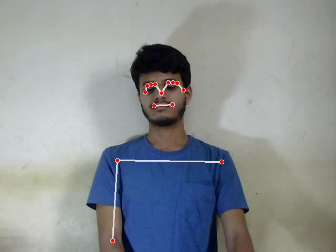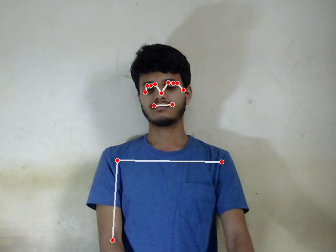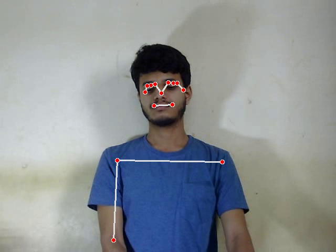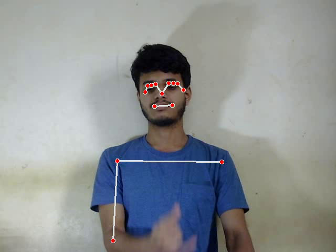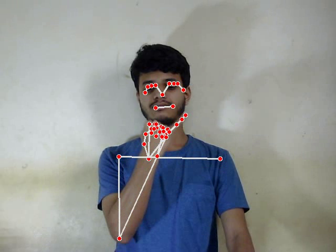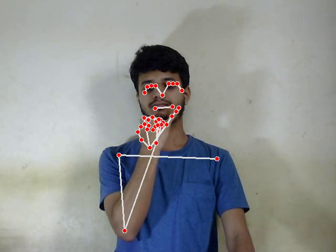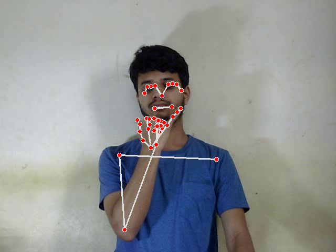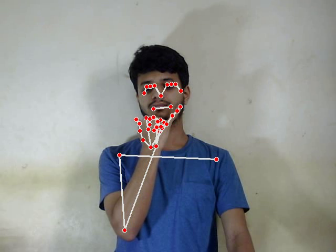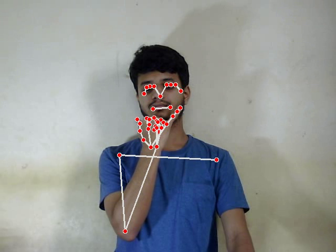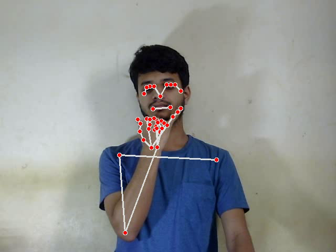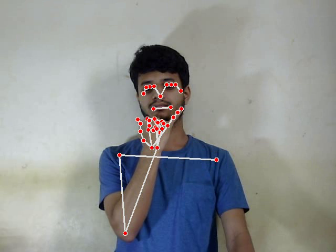wrong